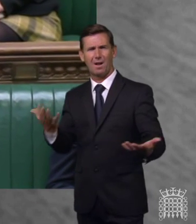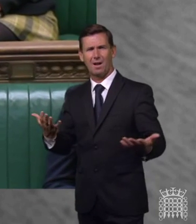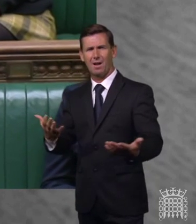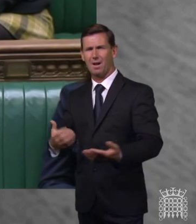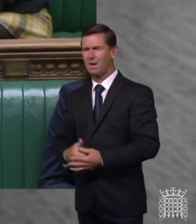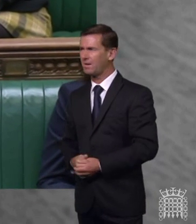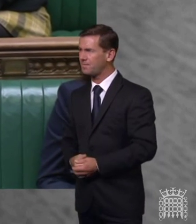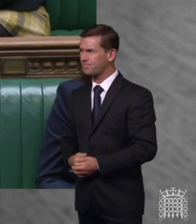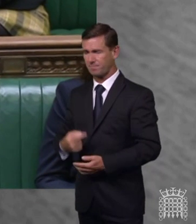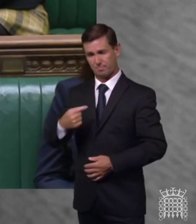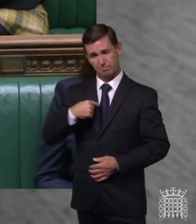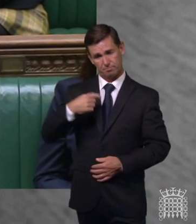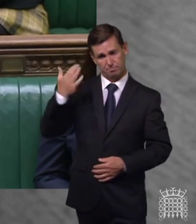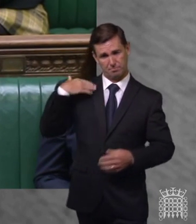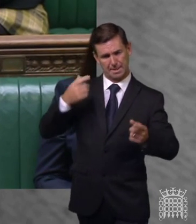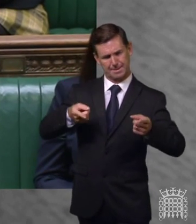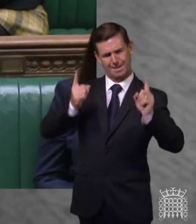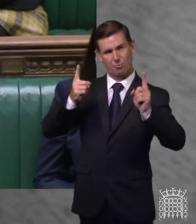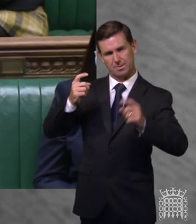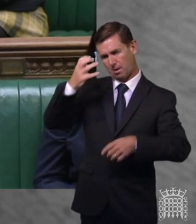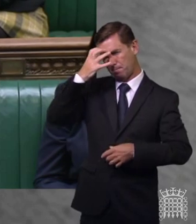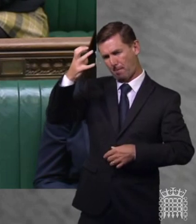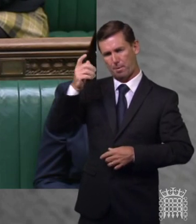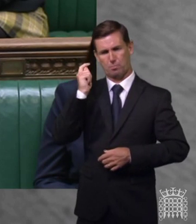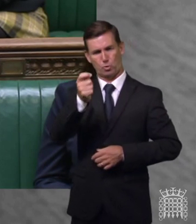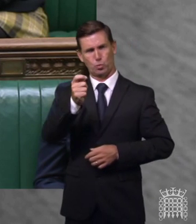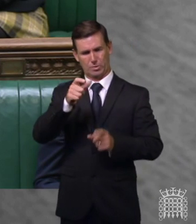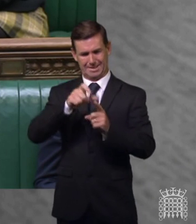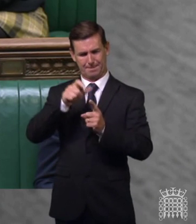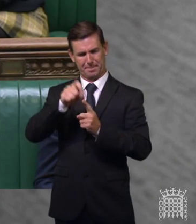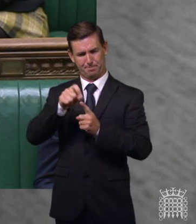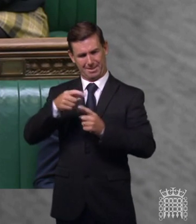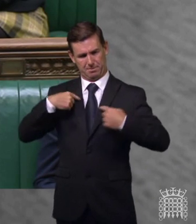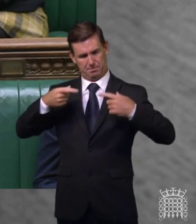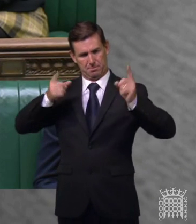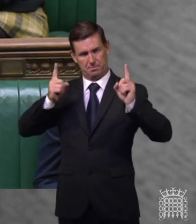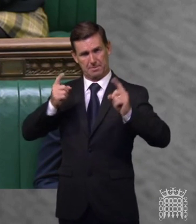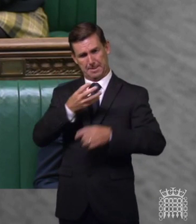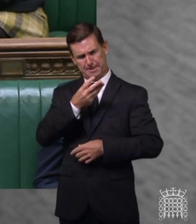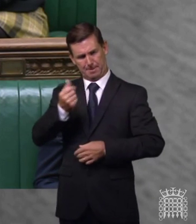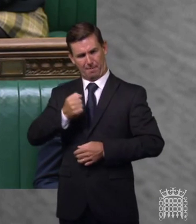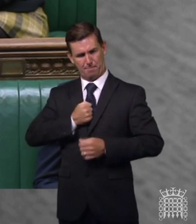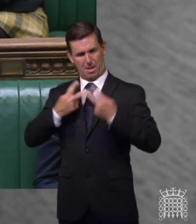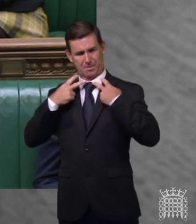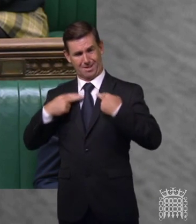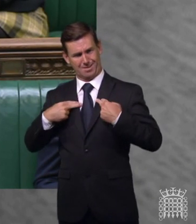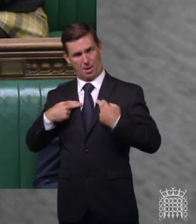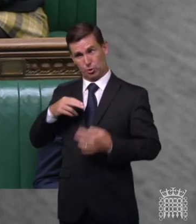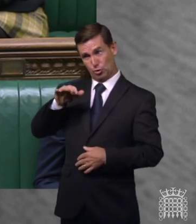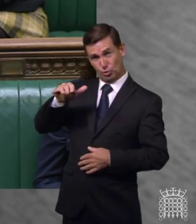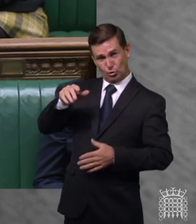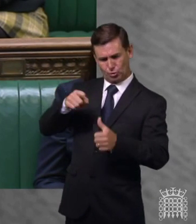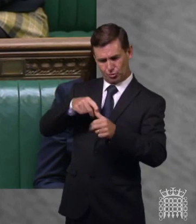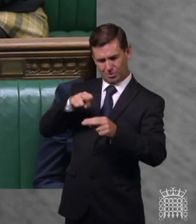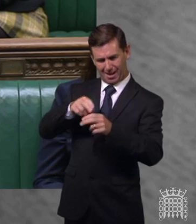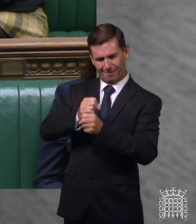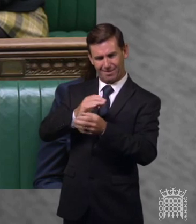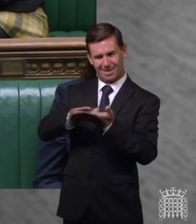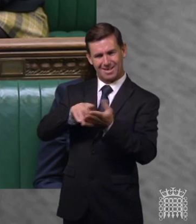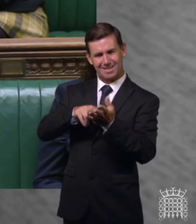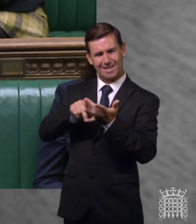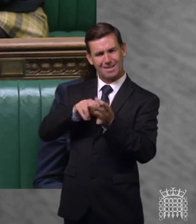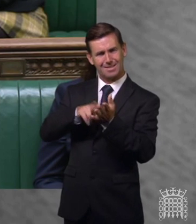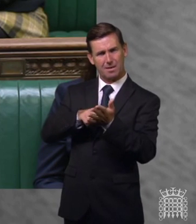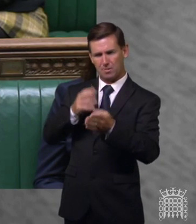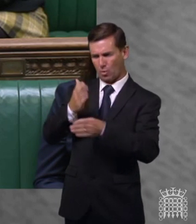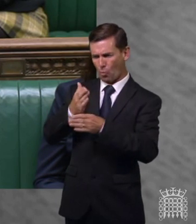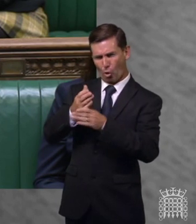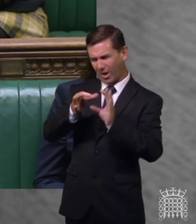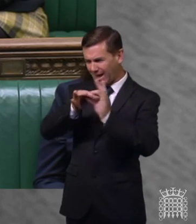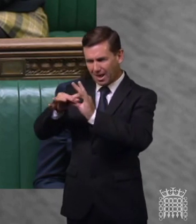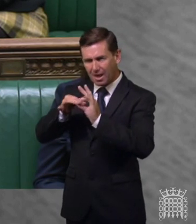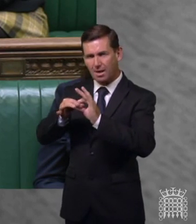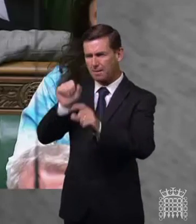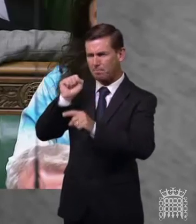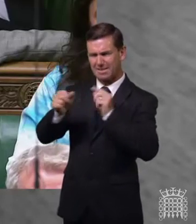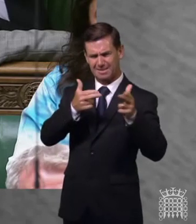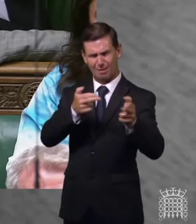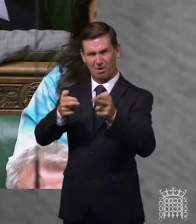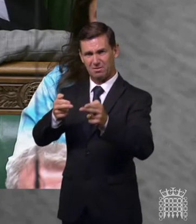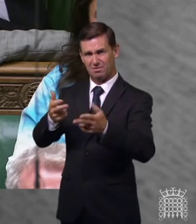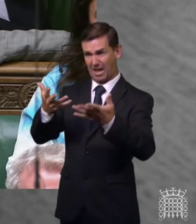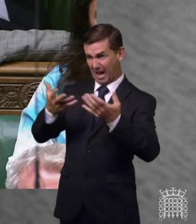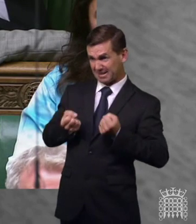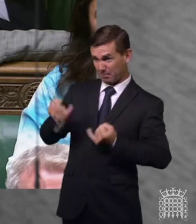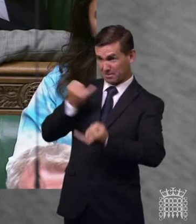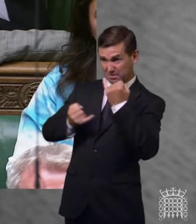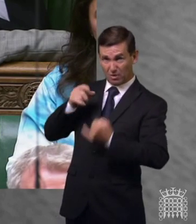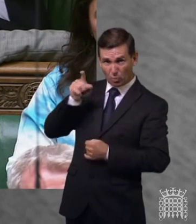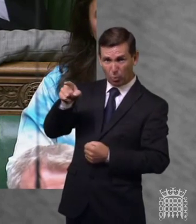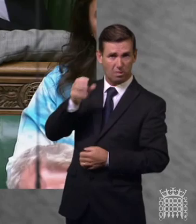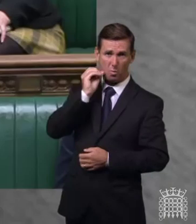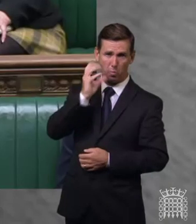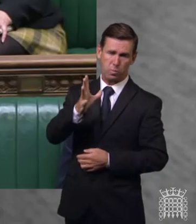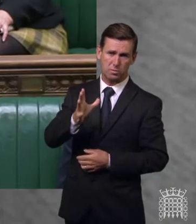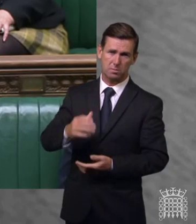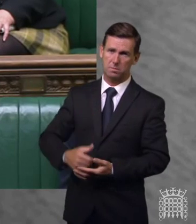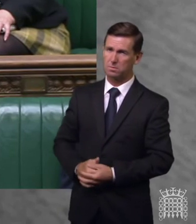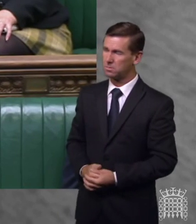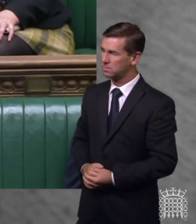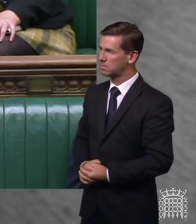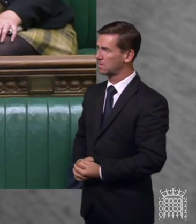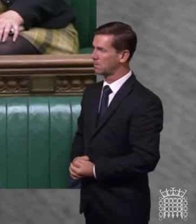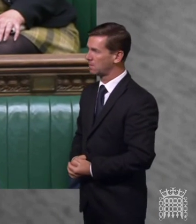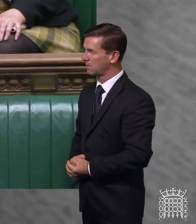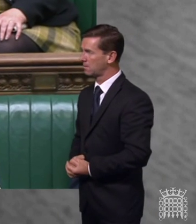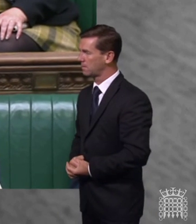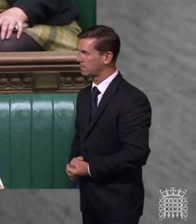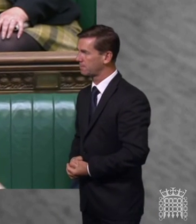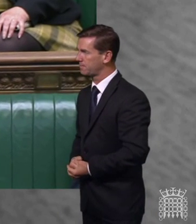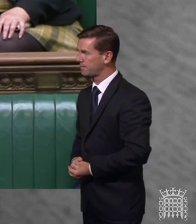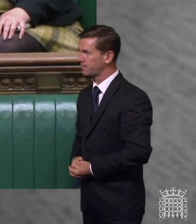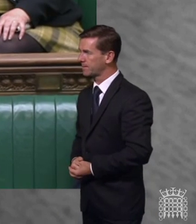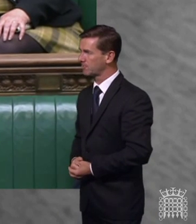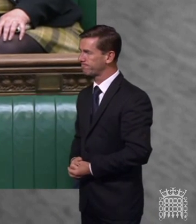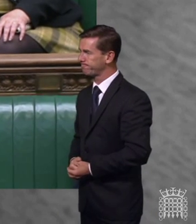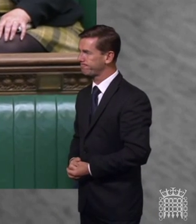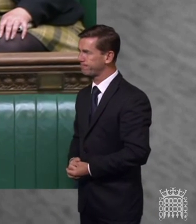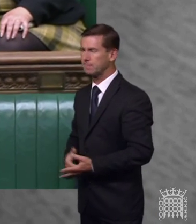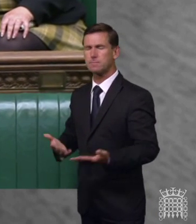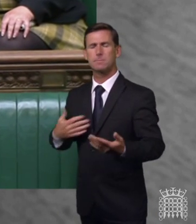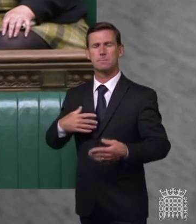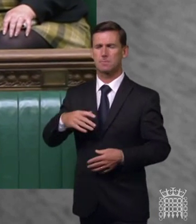When I was Director of Public Prosecutions, some of my prosecutors in Afghanistan were at huge risk, working on counter-terrorism with other brave souls there, so I will not take that from the right honourable Gentleman or from anybody else.